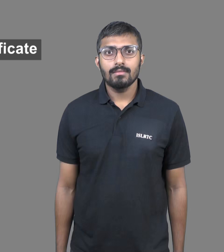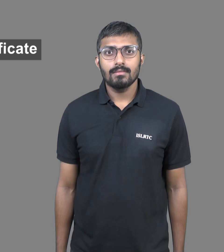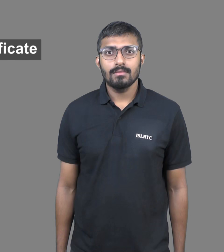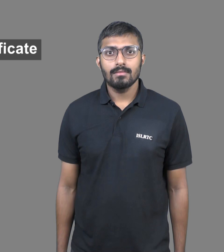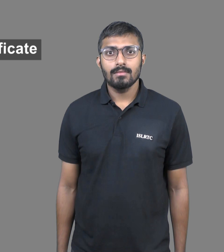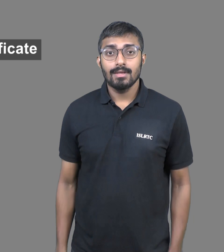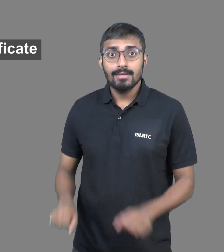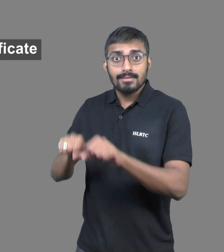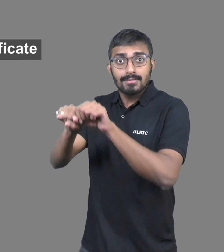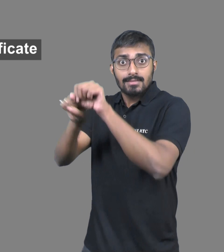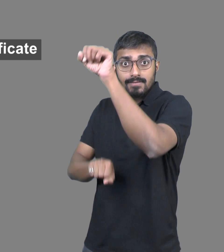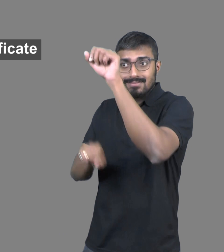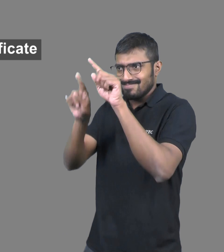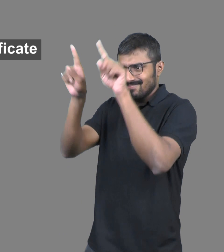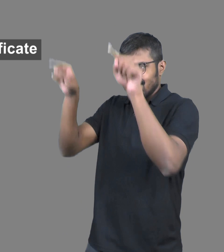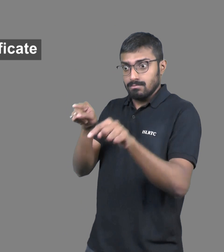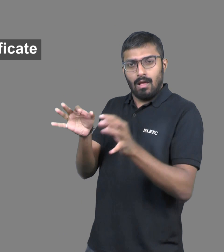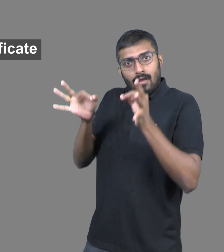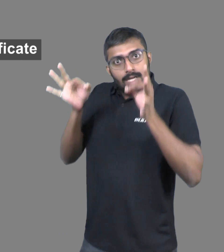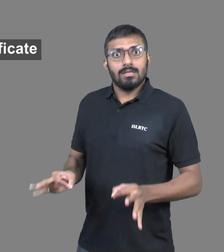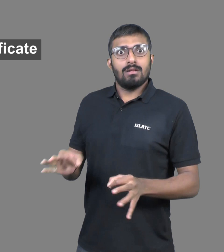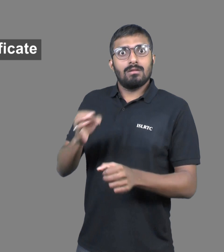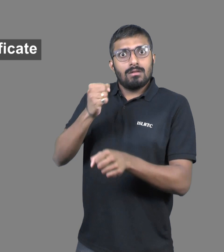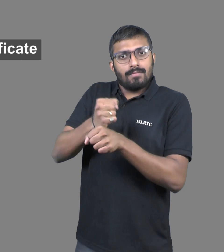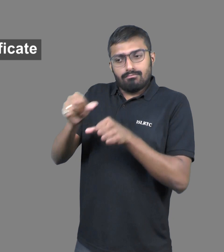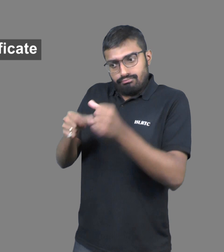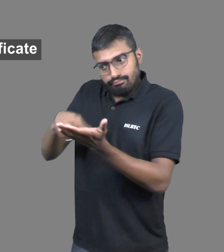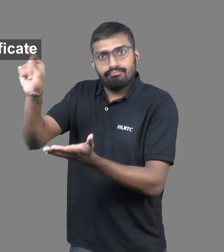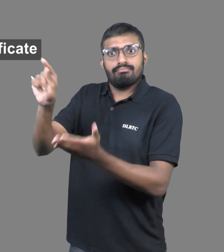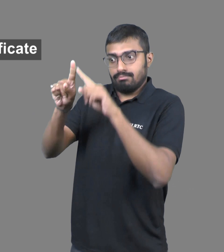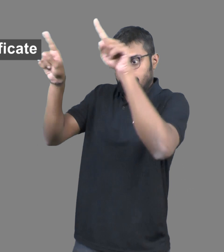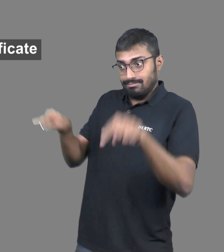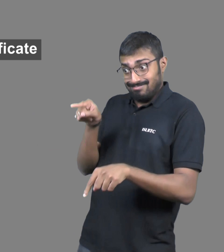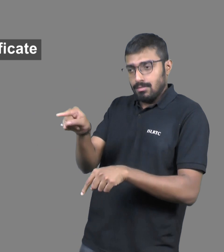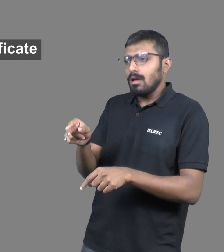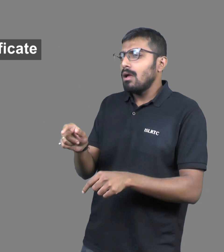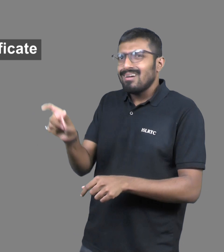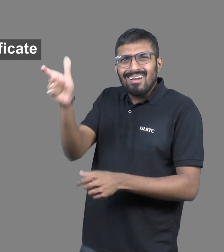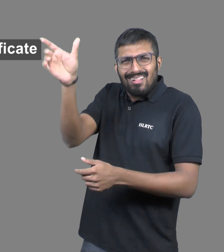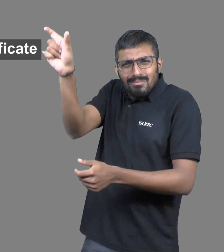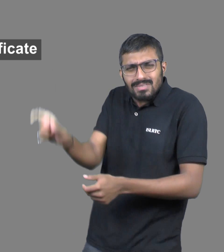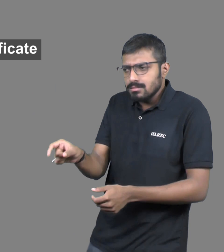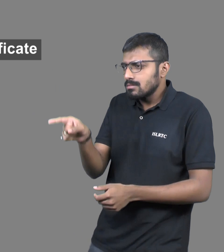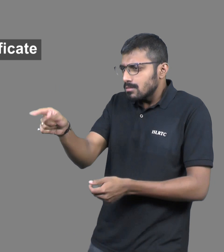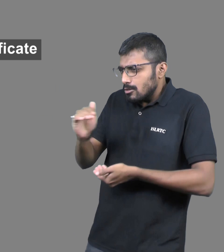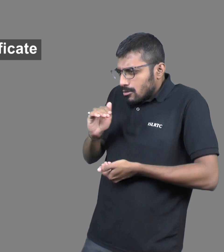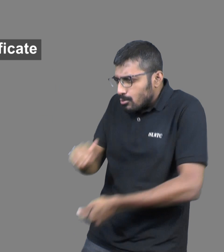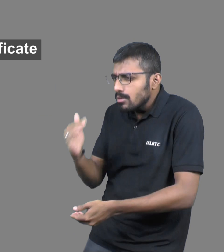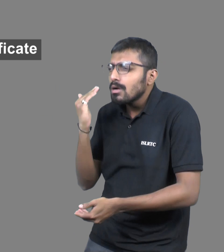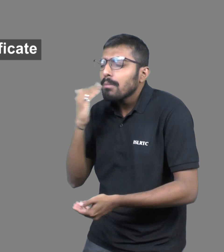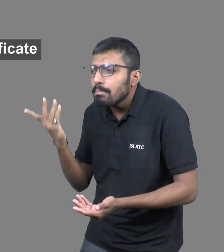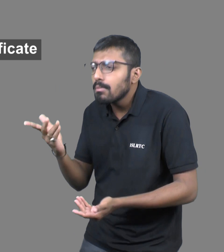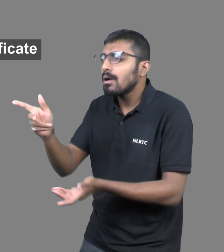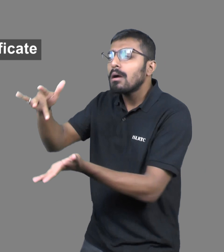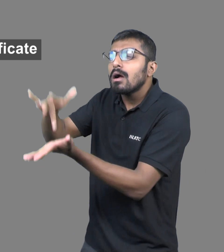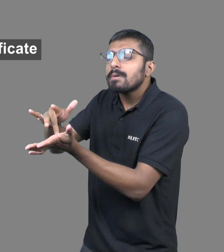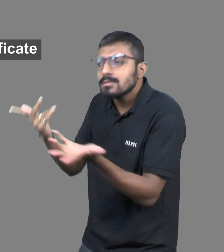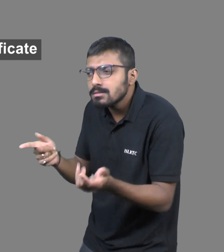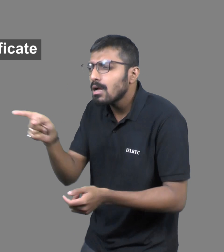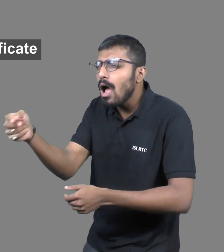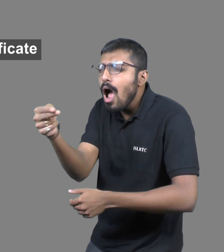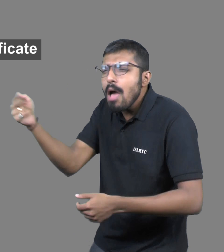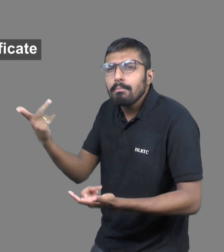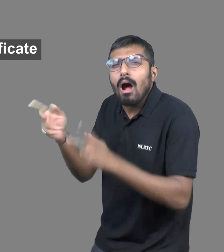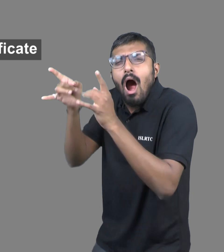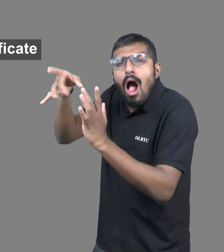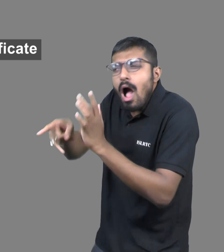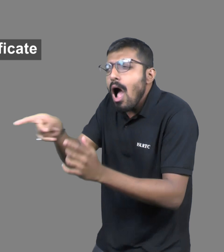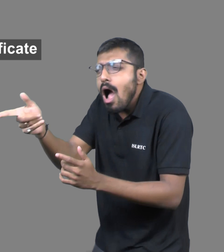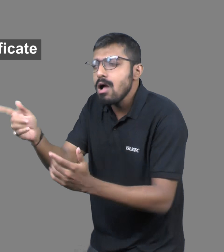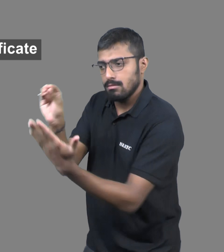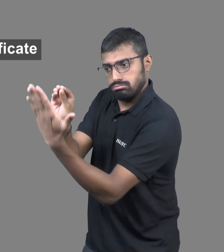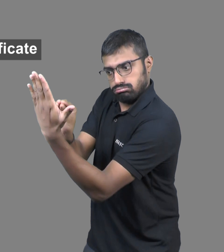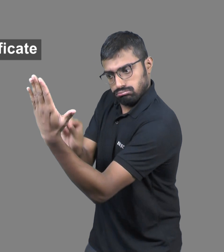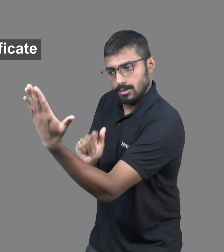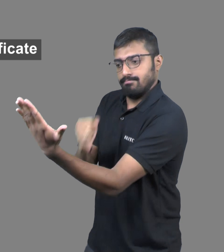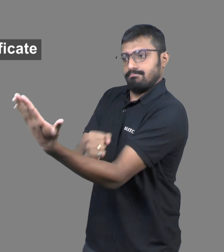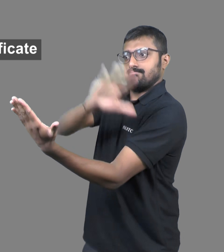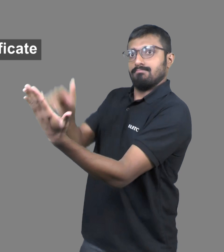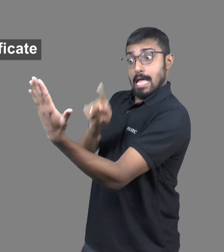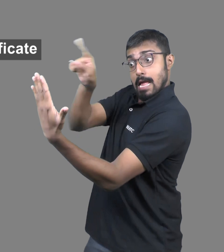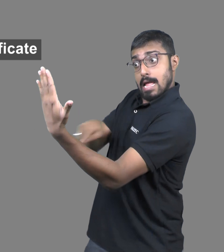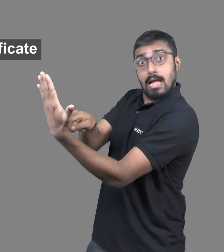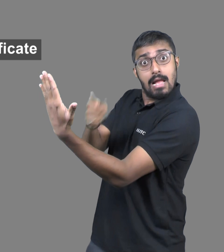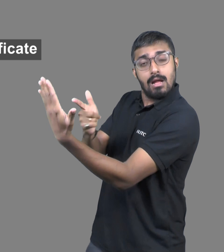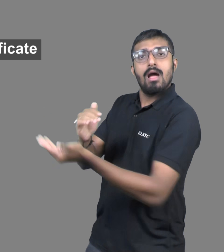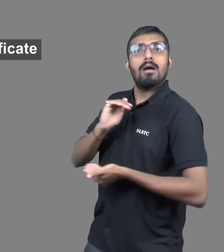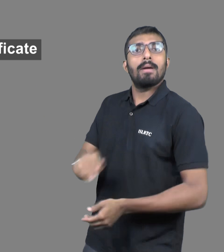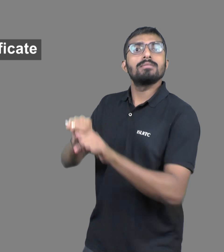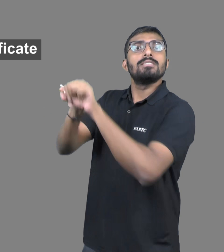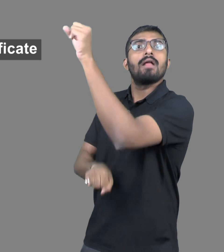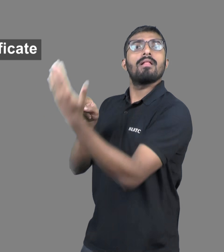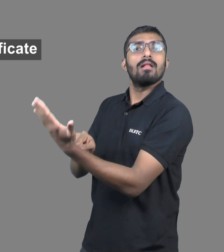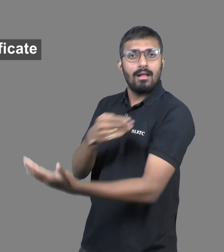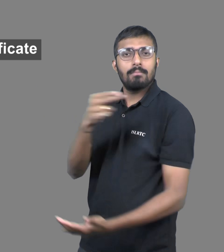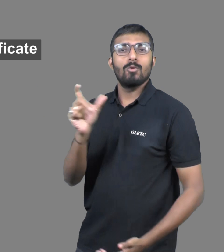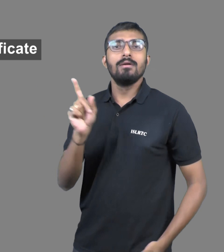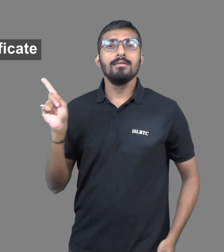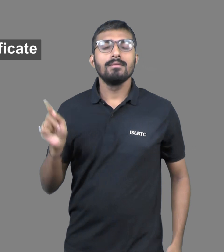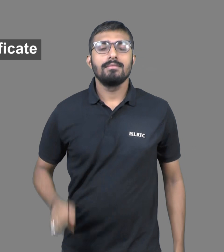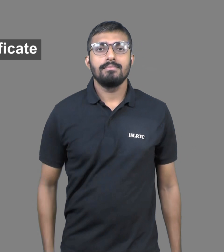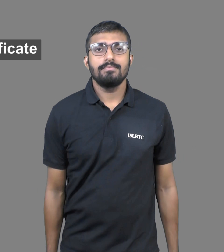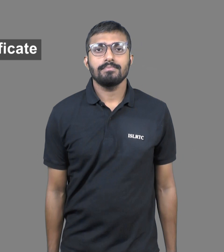Birth Certificate